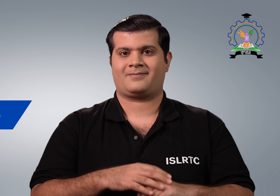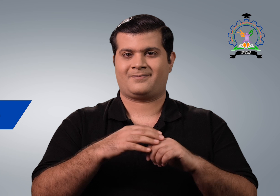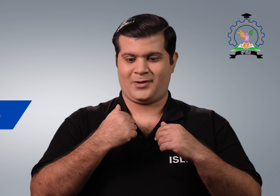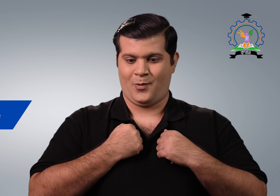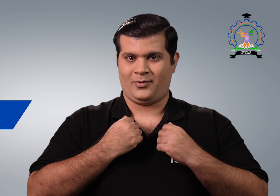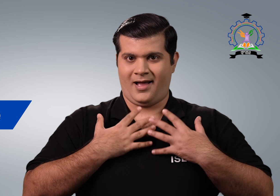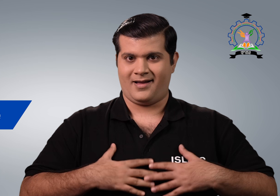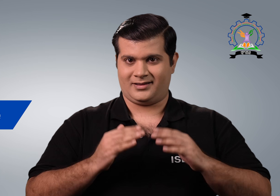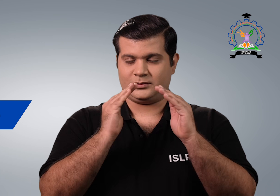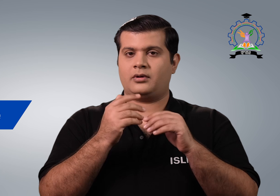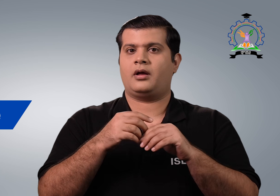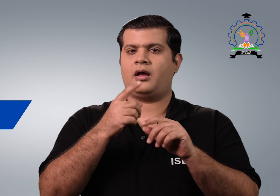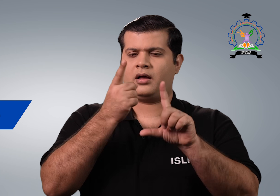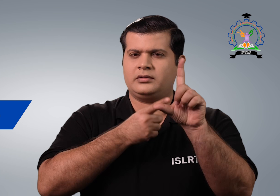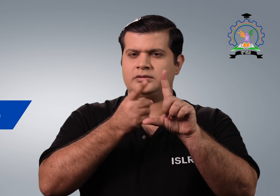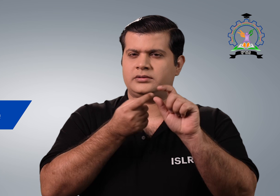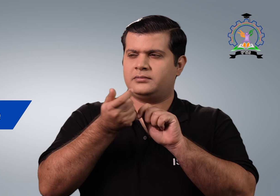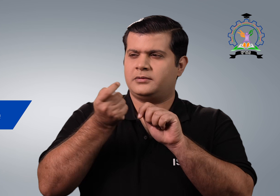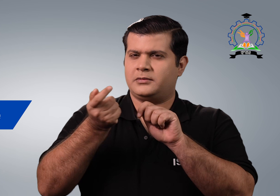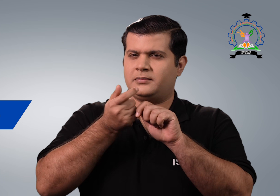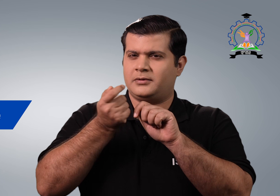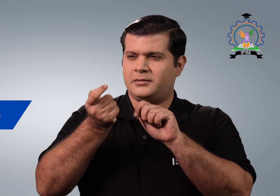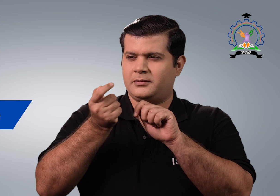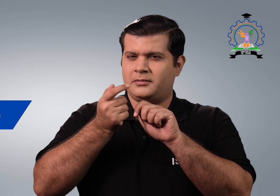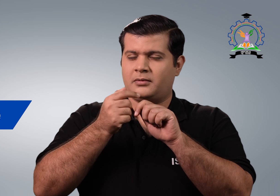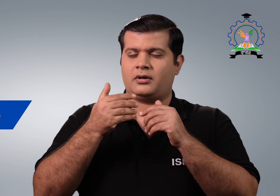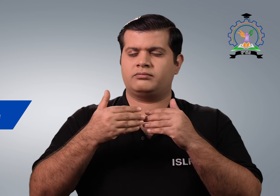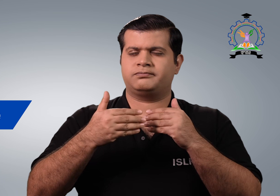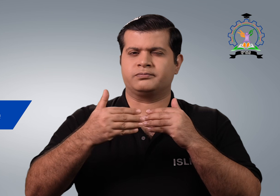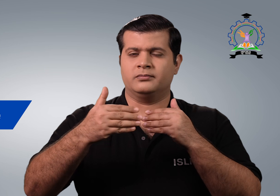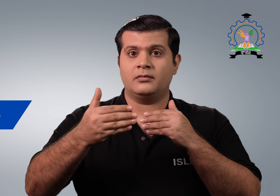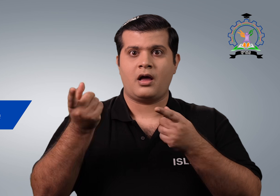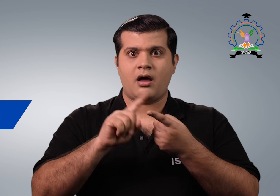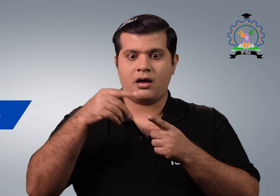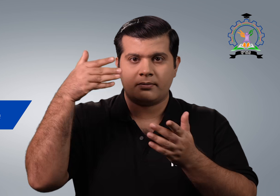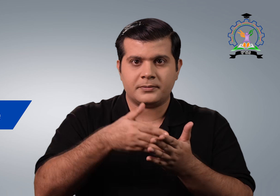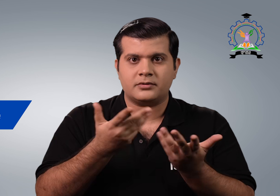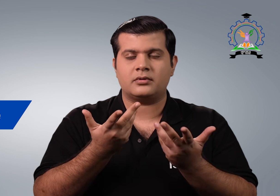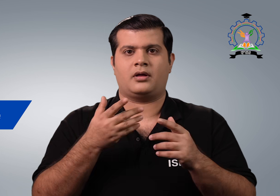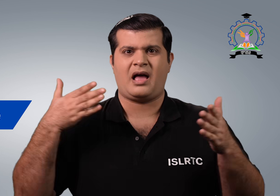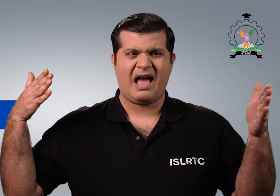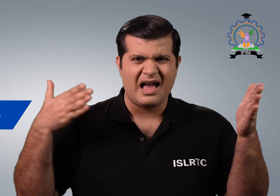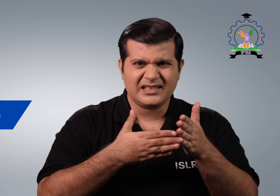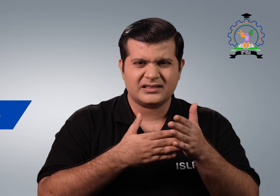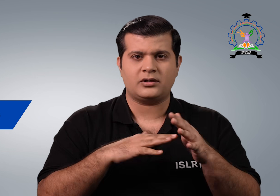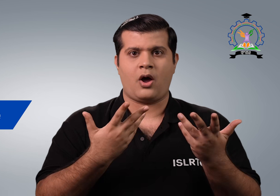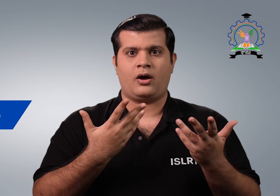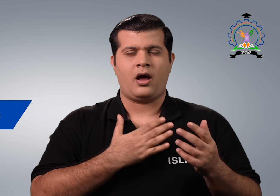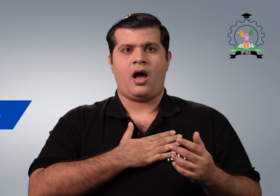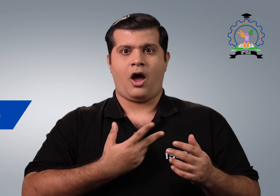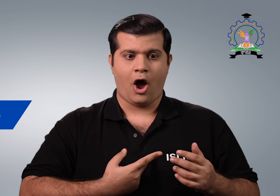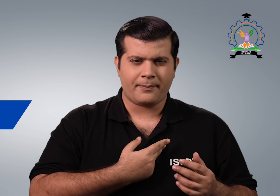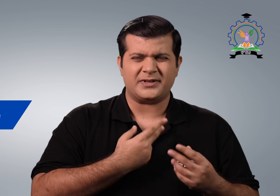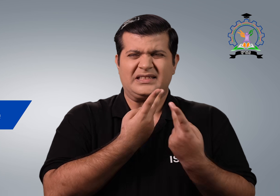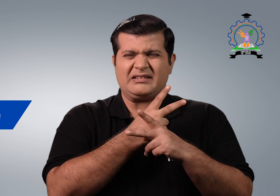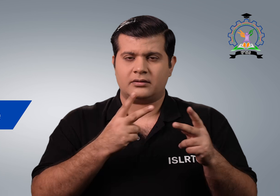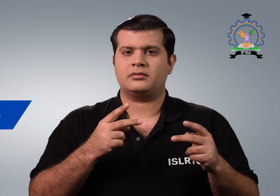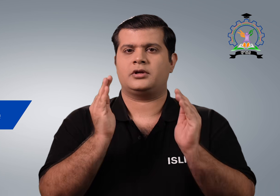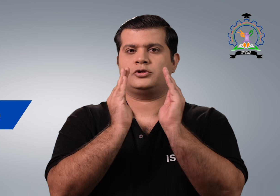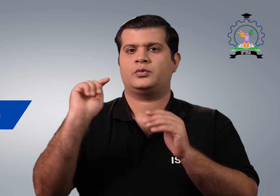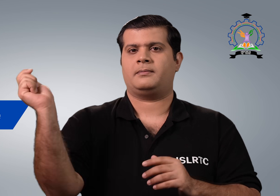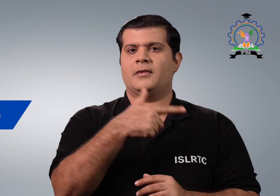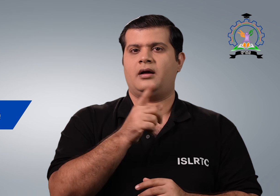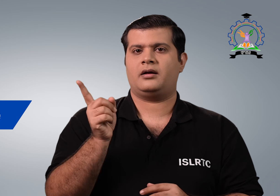An insurance that provides financial protection in case of illness, accident, injury, surgery etc.